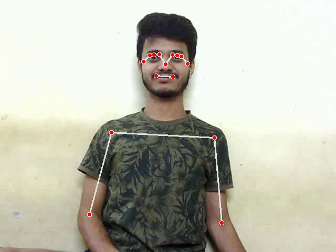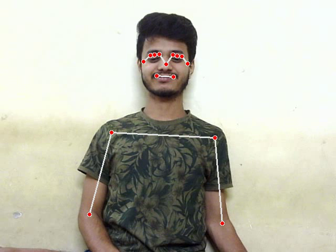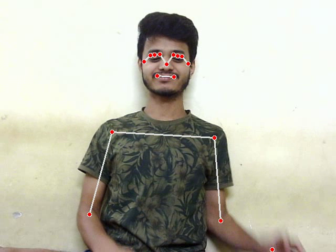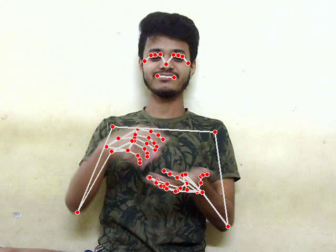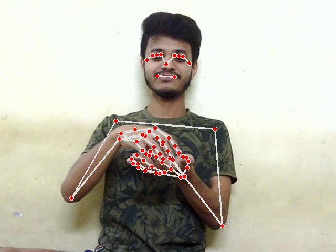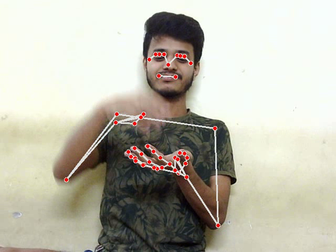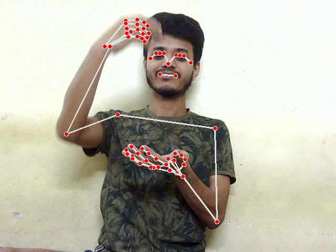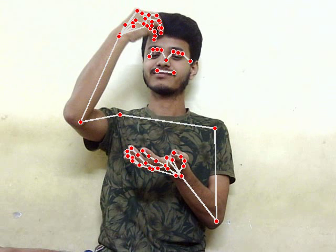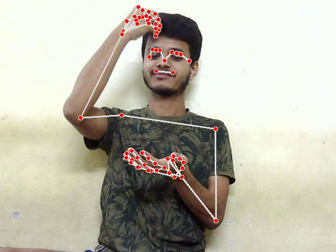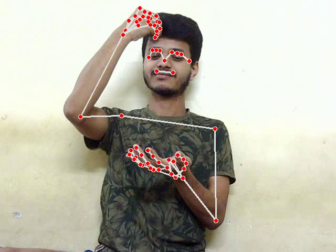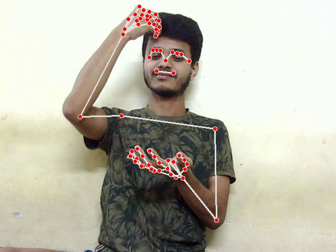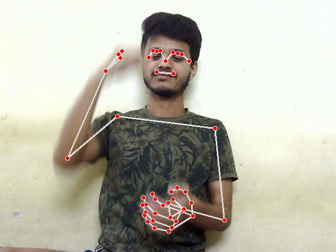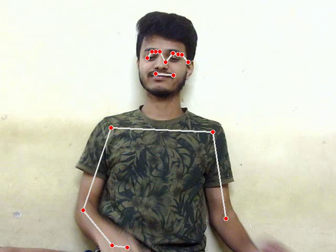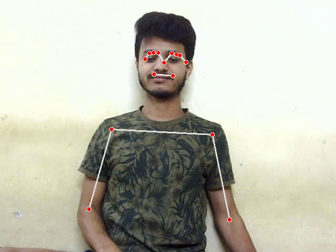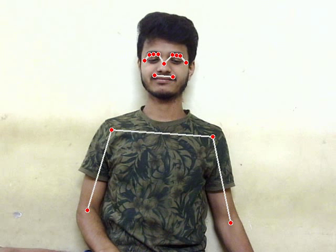learn